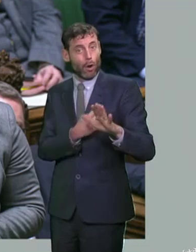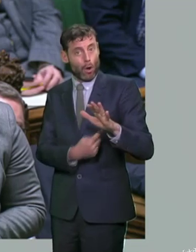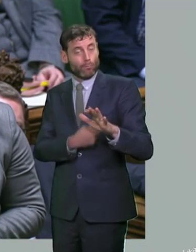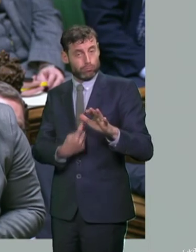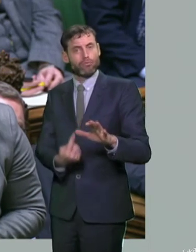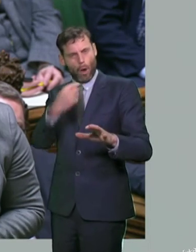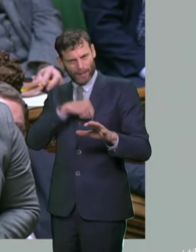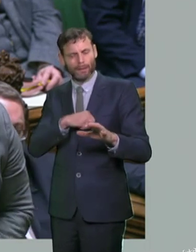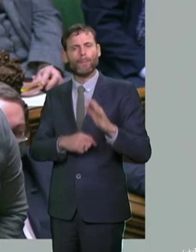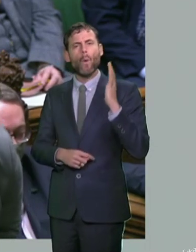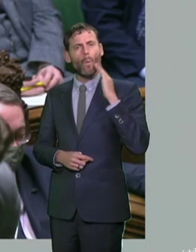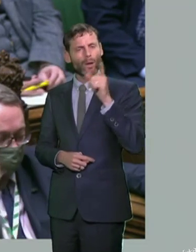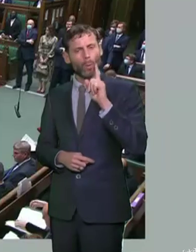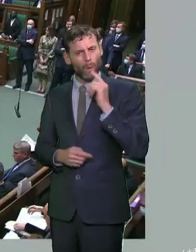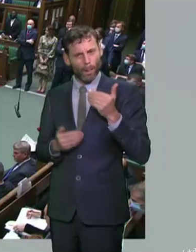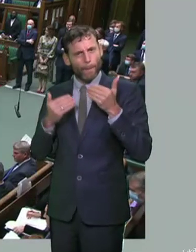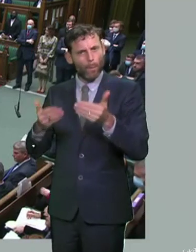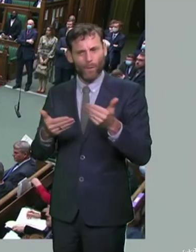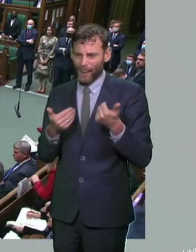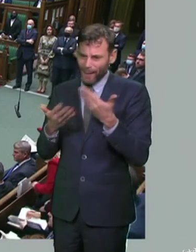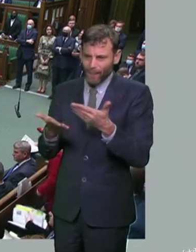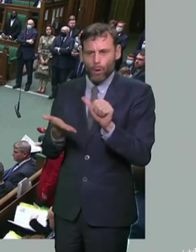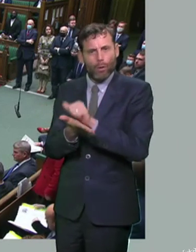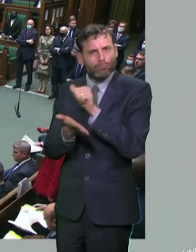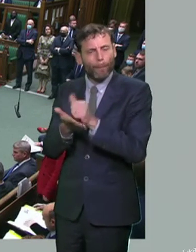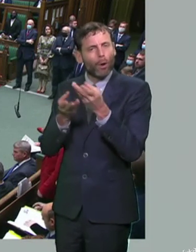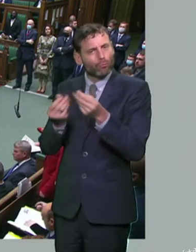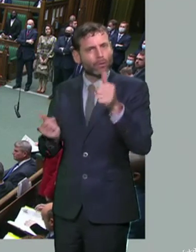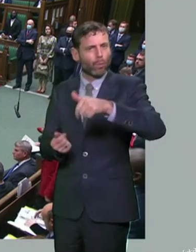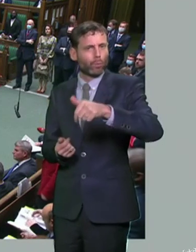If not, when will they do so?